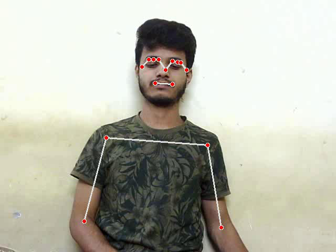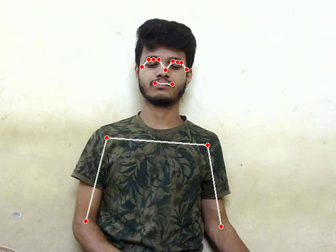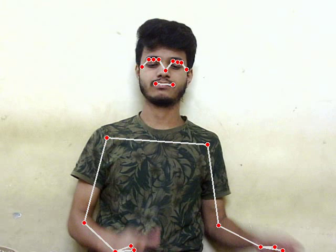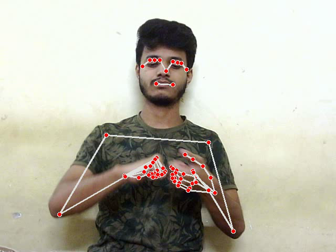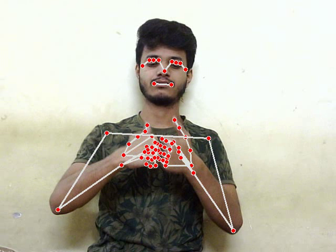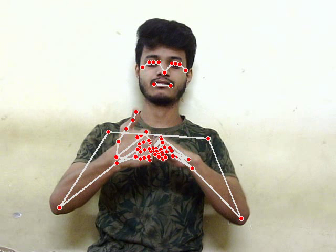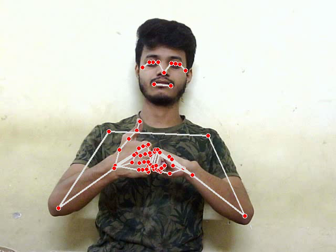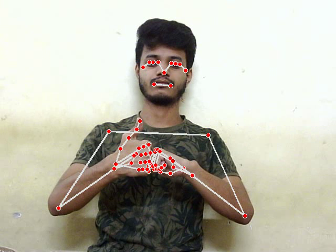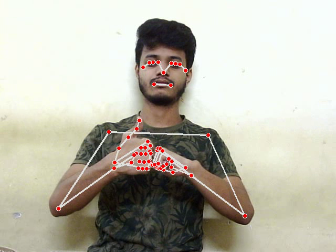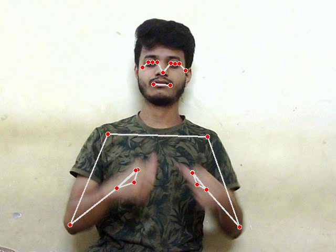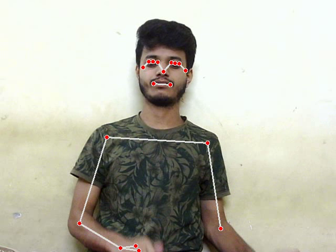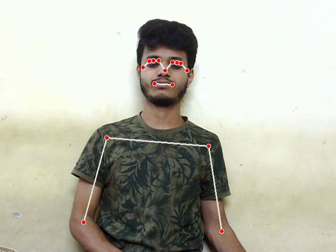how